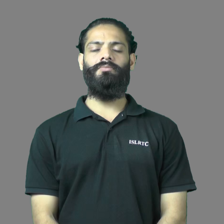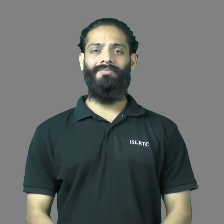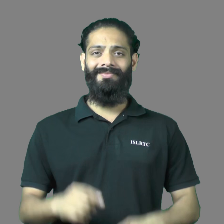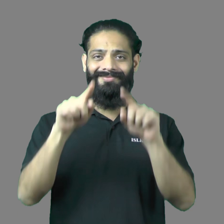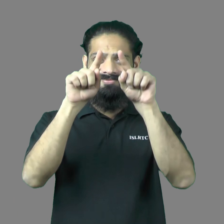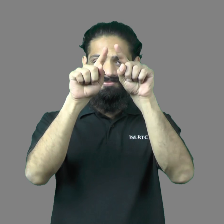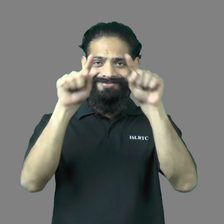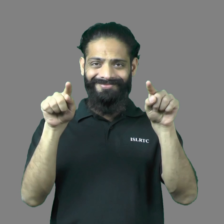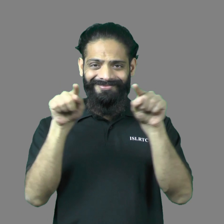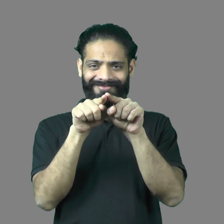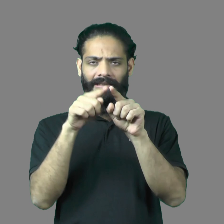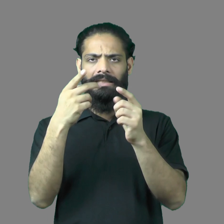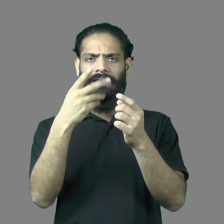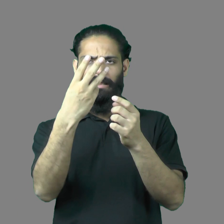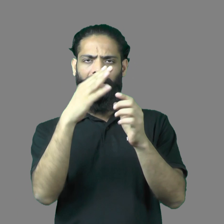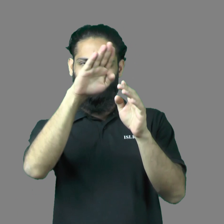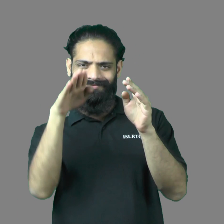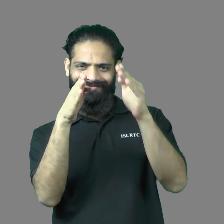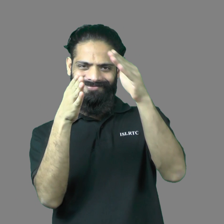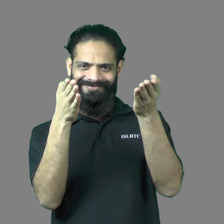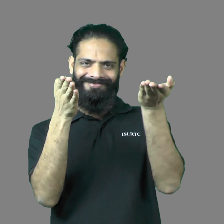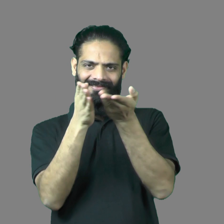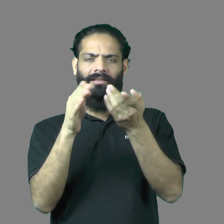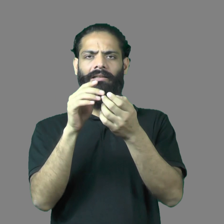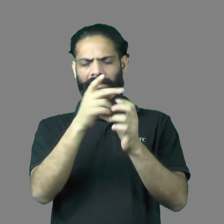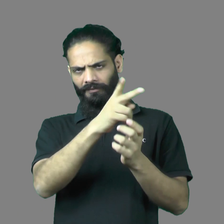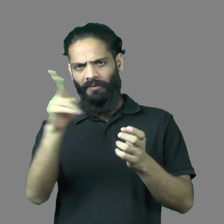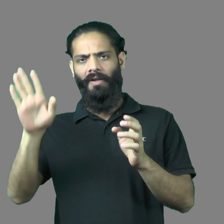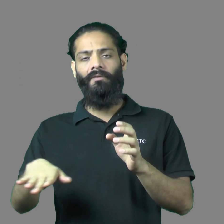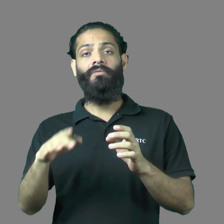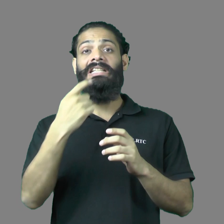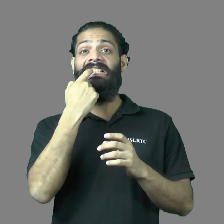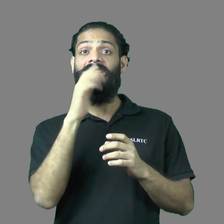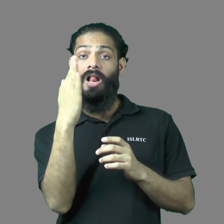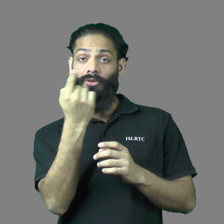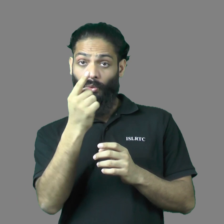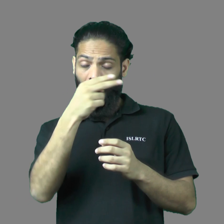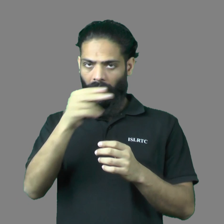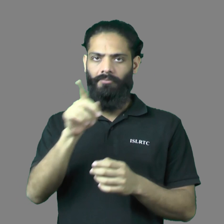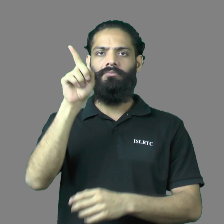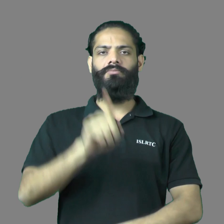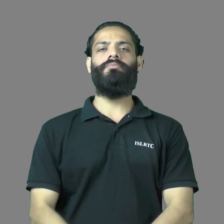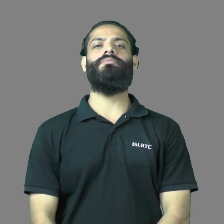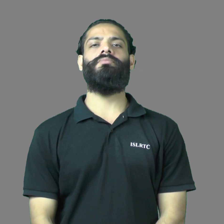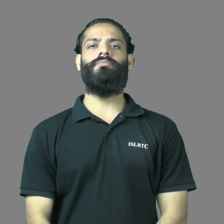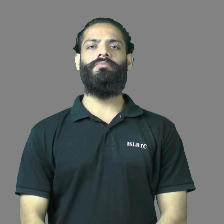Glass Prism